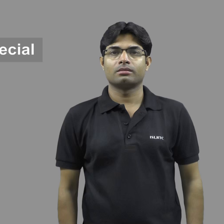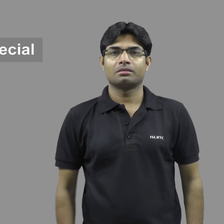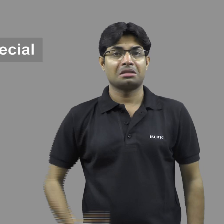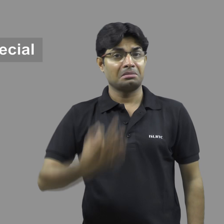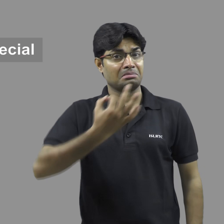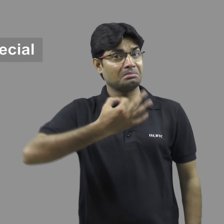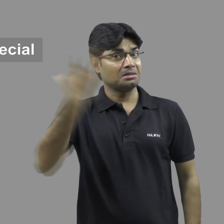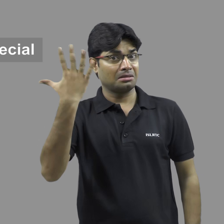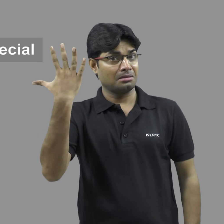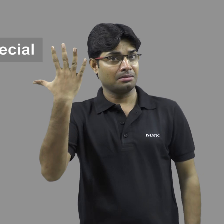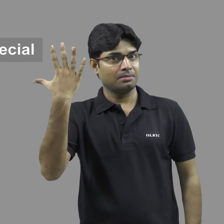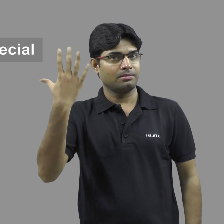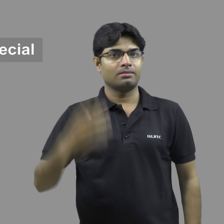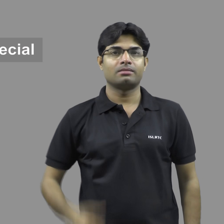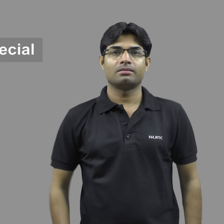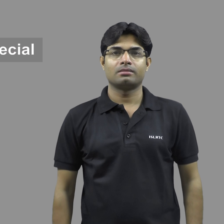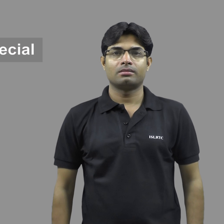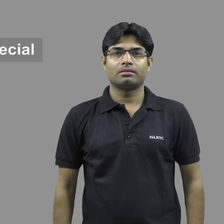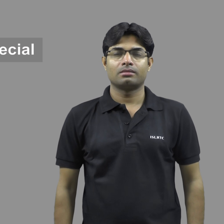Special